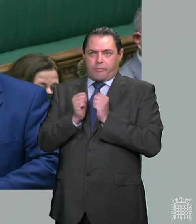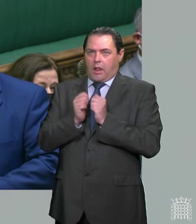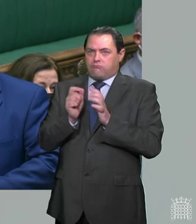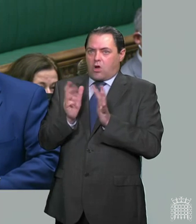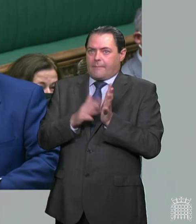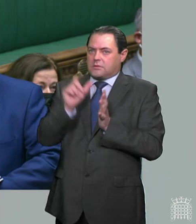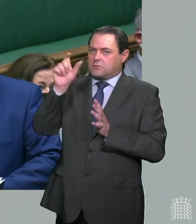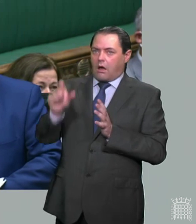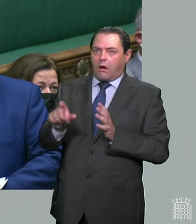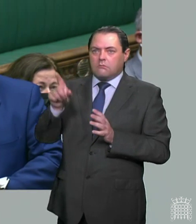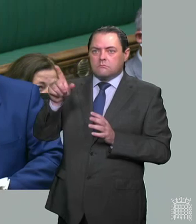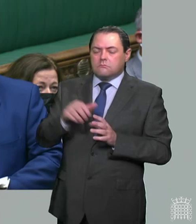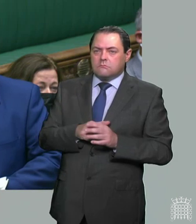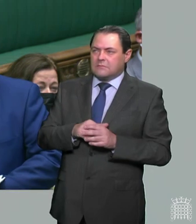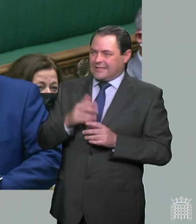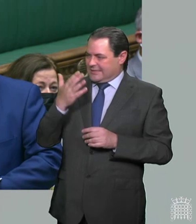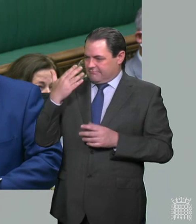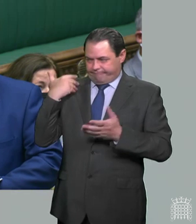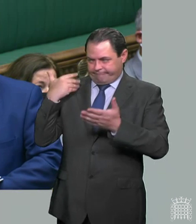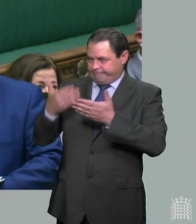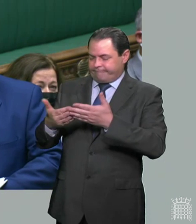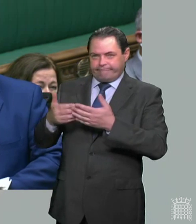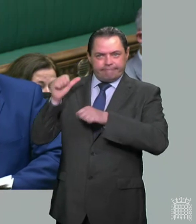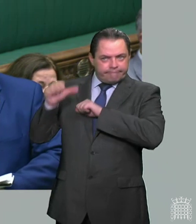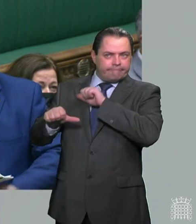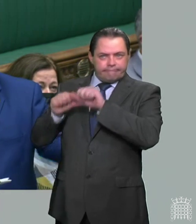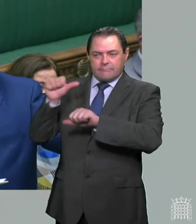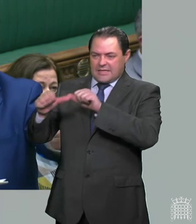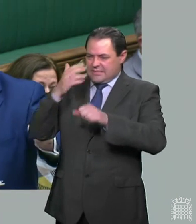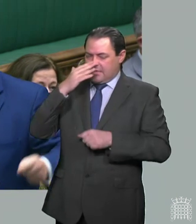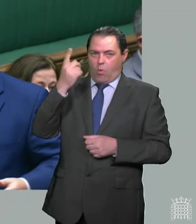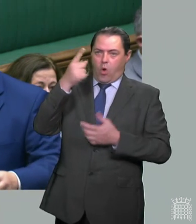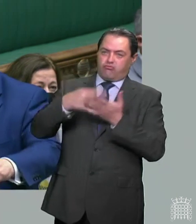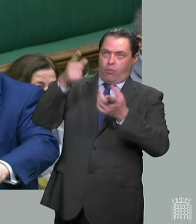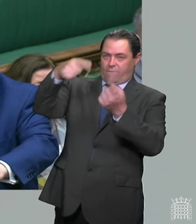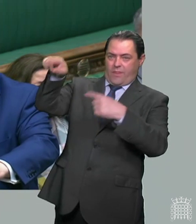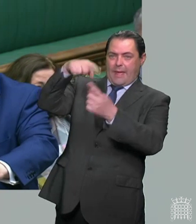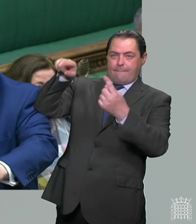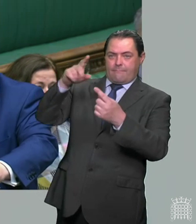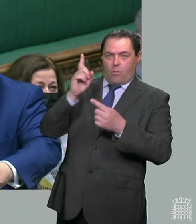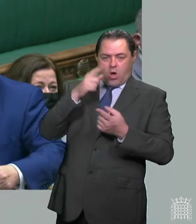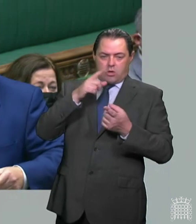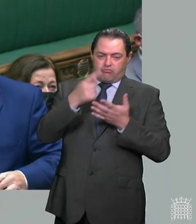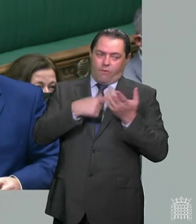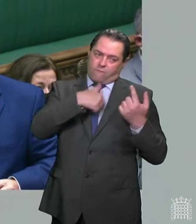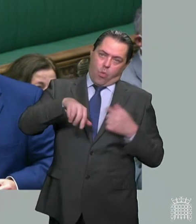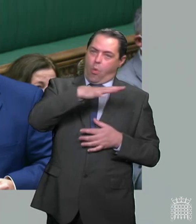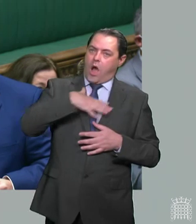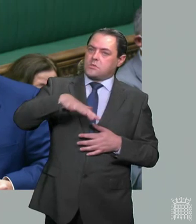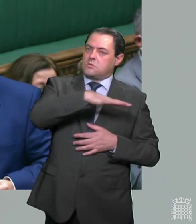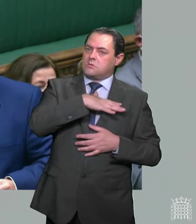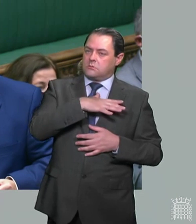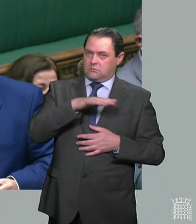The clear pattern throughout this pandemic is that it is one rule for them and another rule for the rest of us.